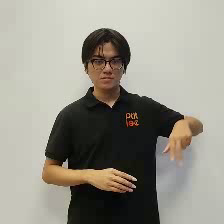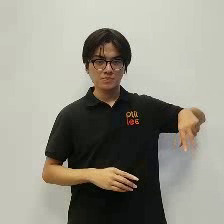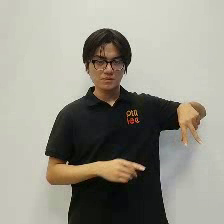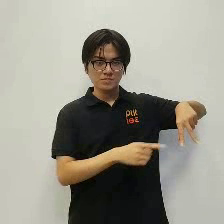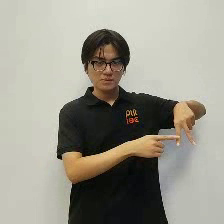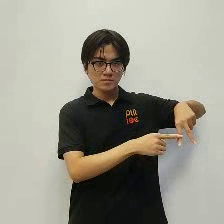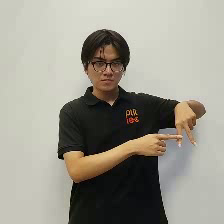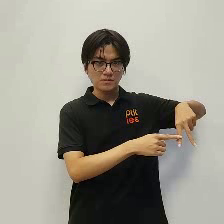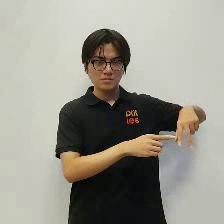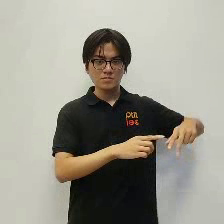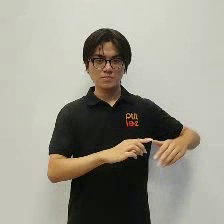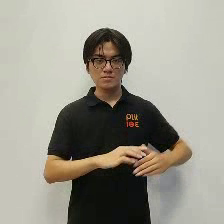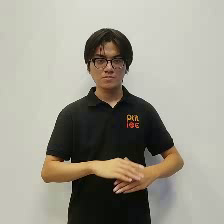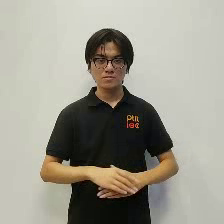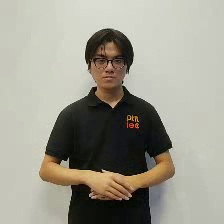Chân